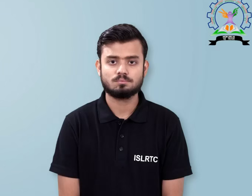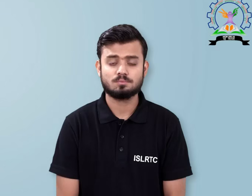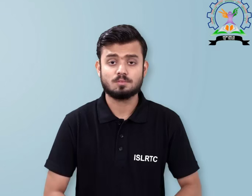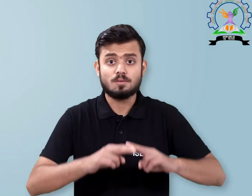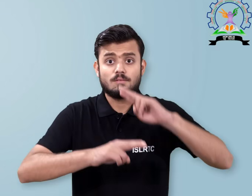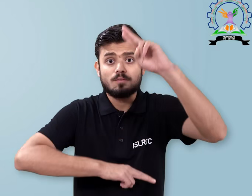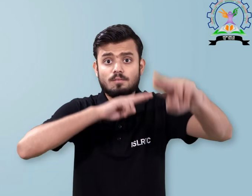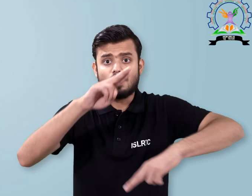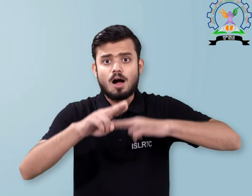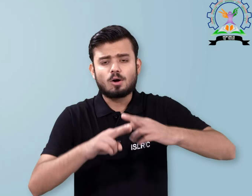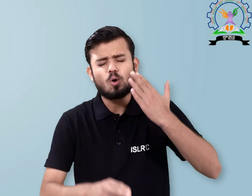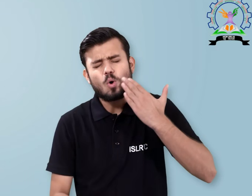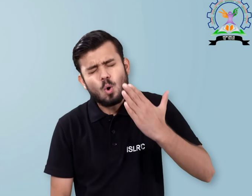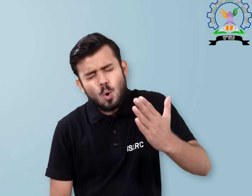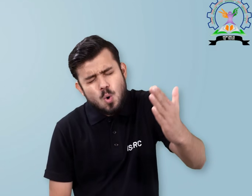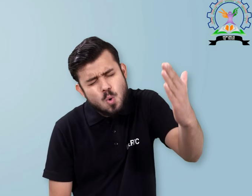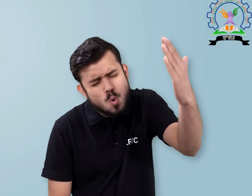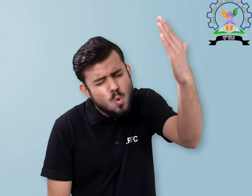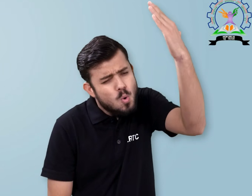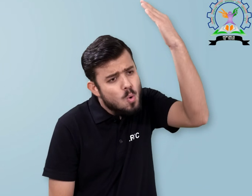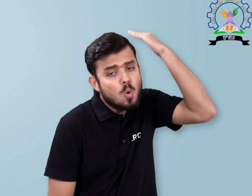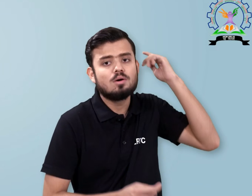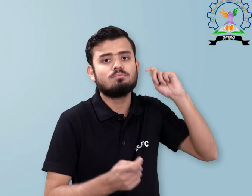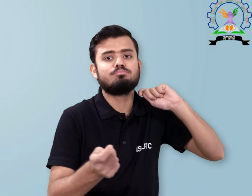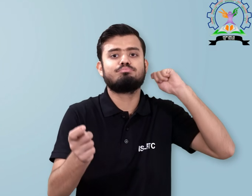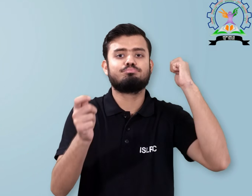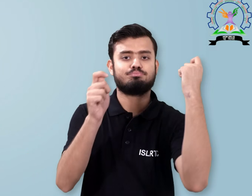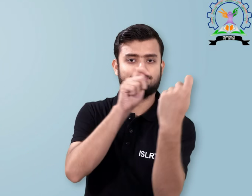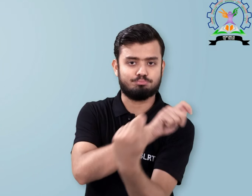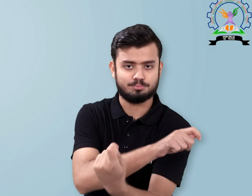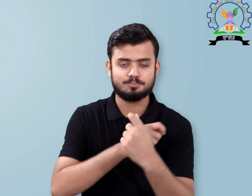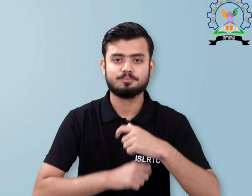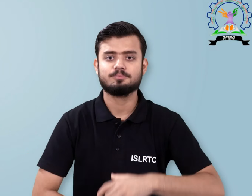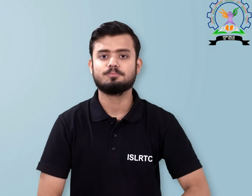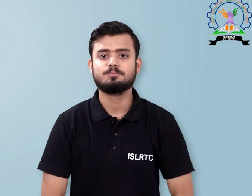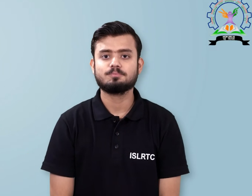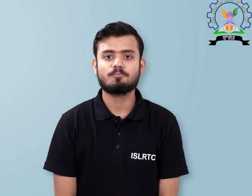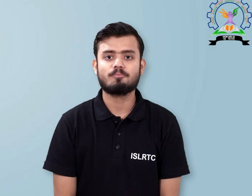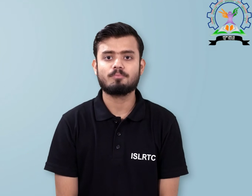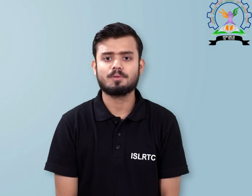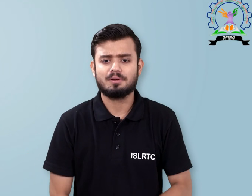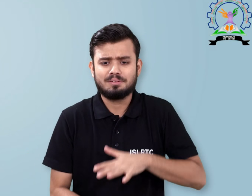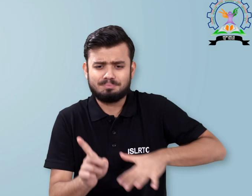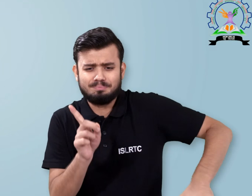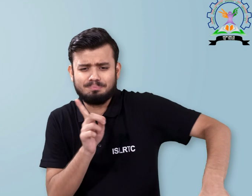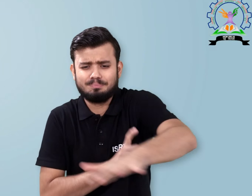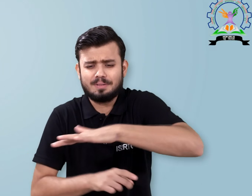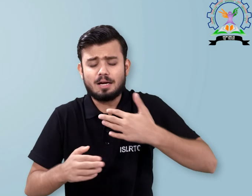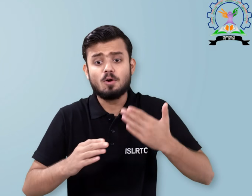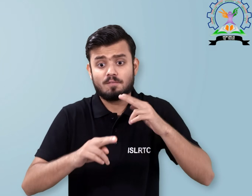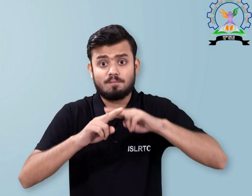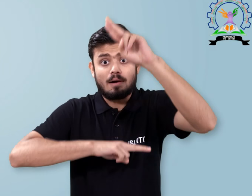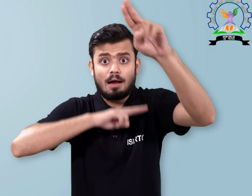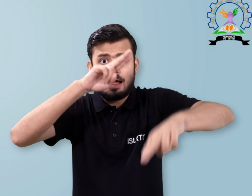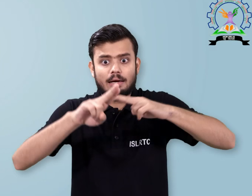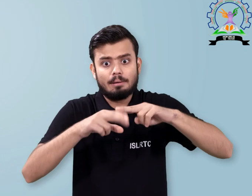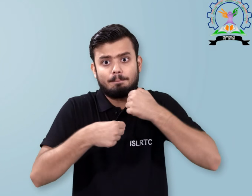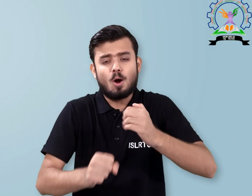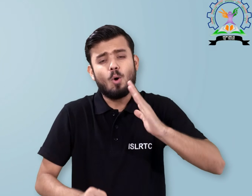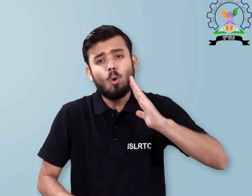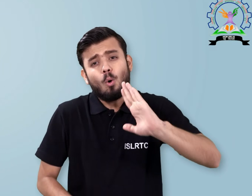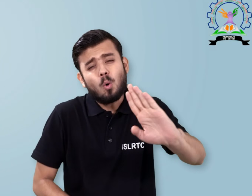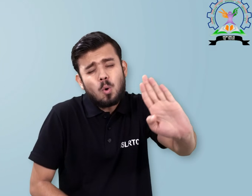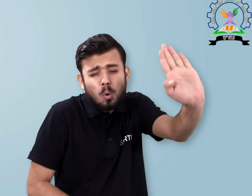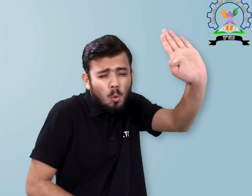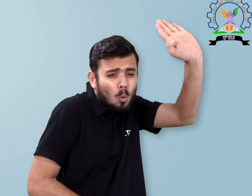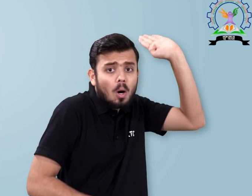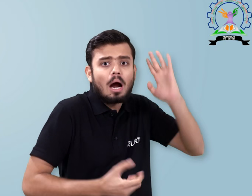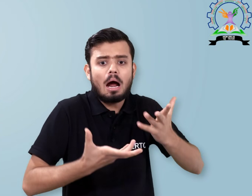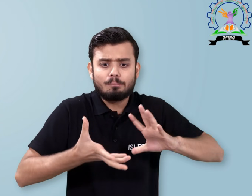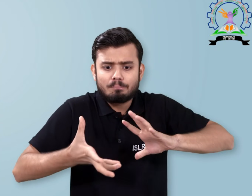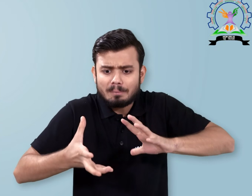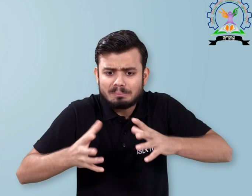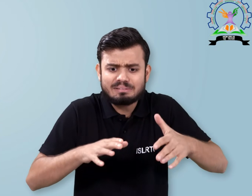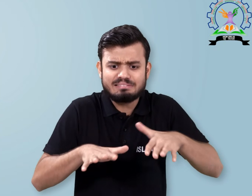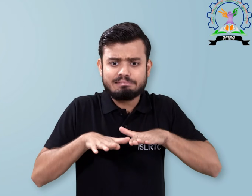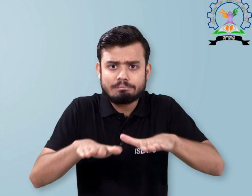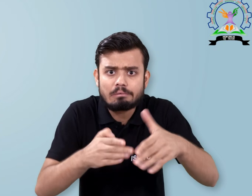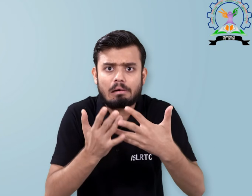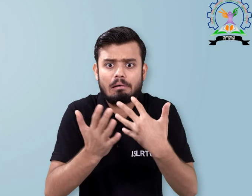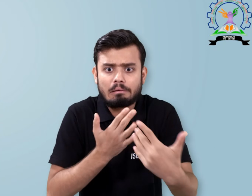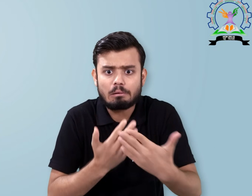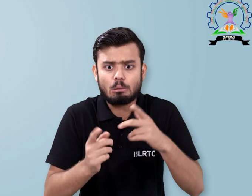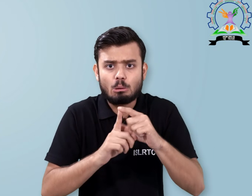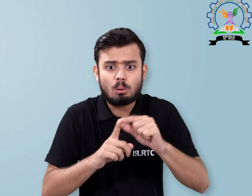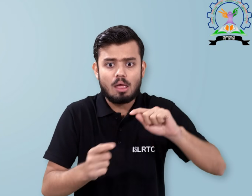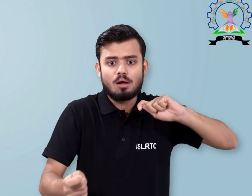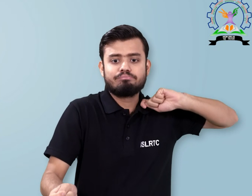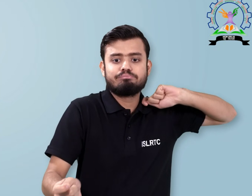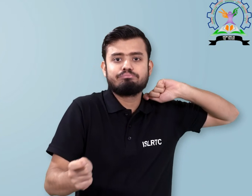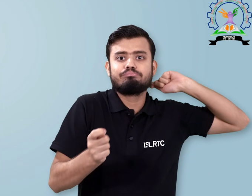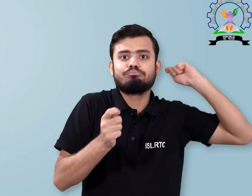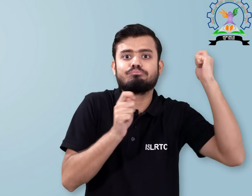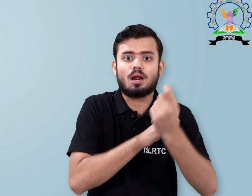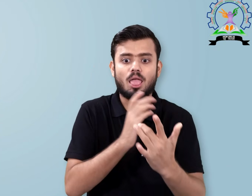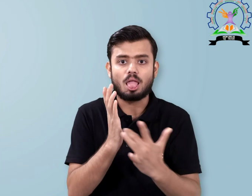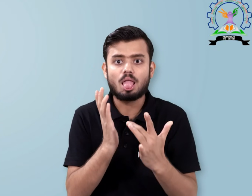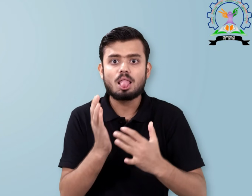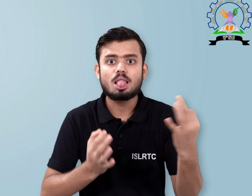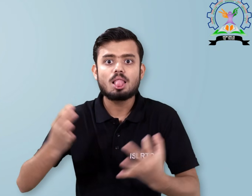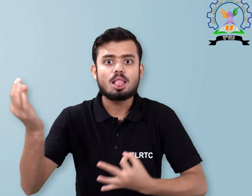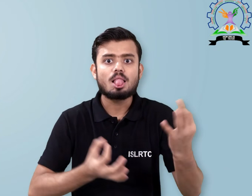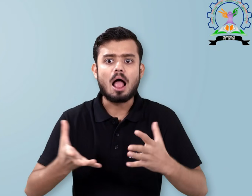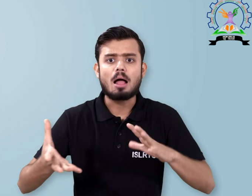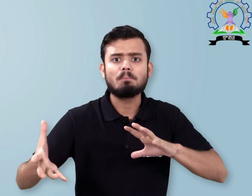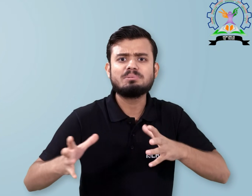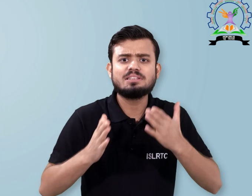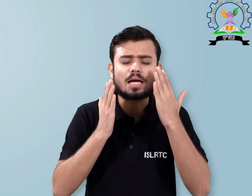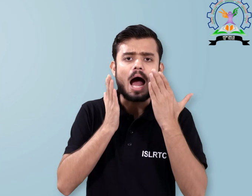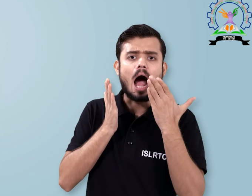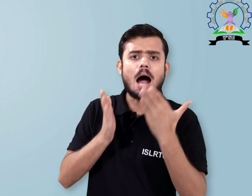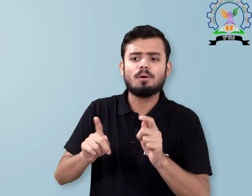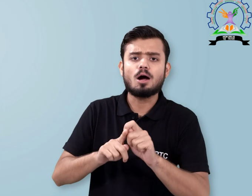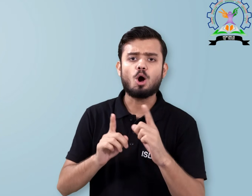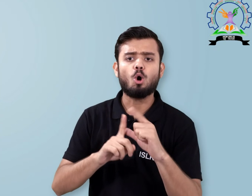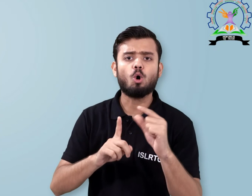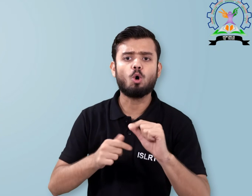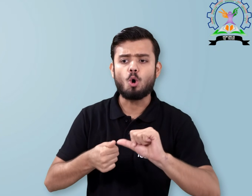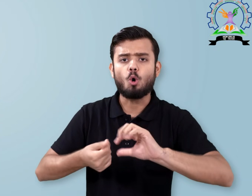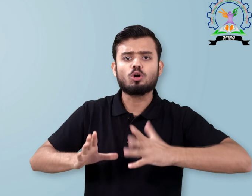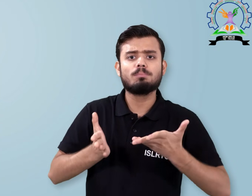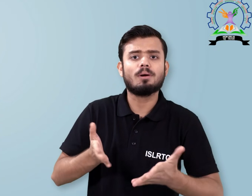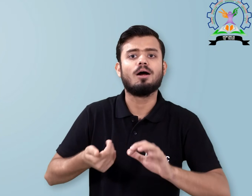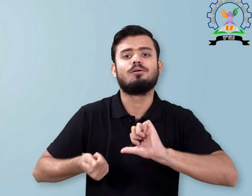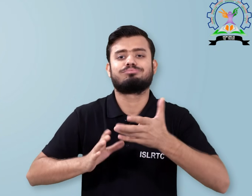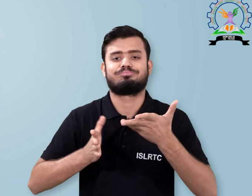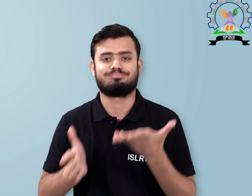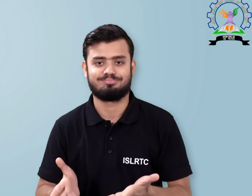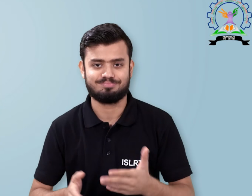Industrial Revolution The transition to new manufacturing processes in the 18th century.